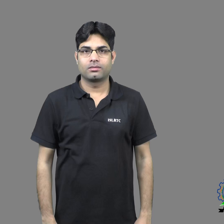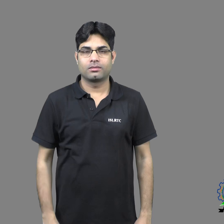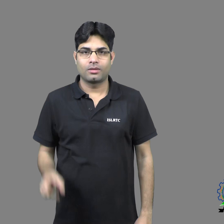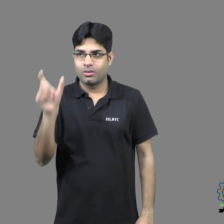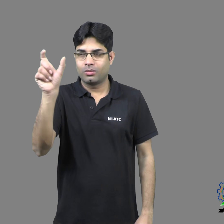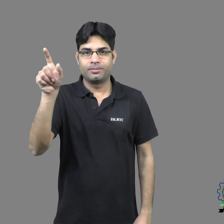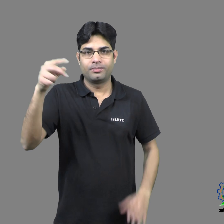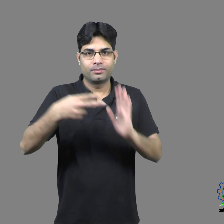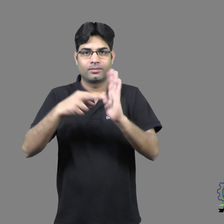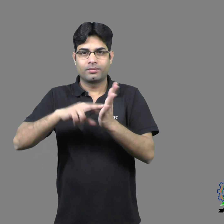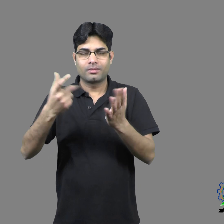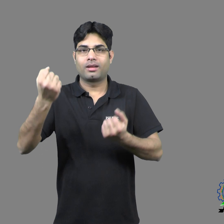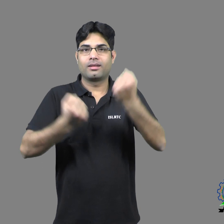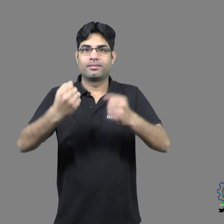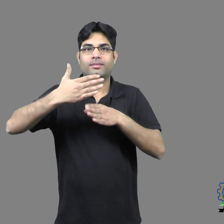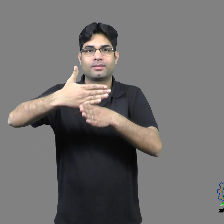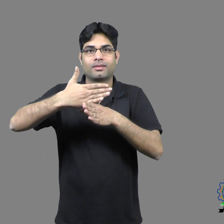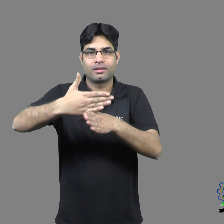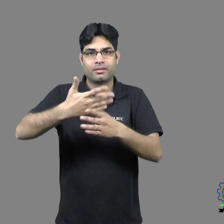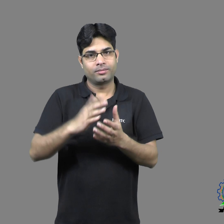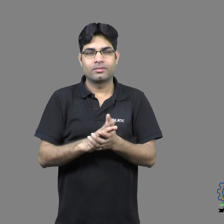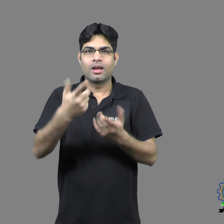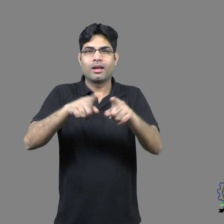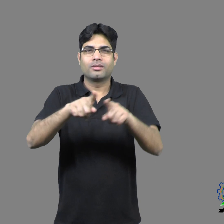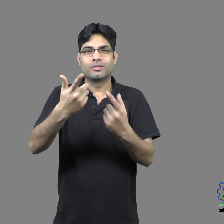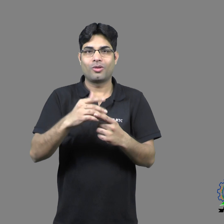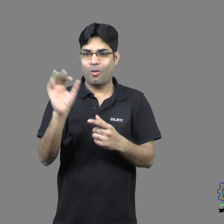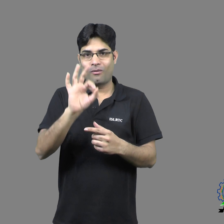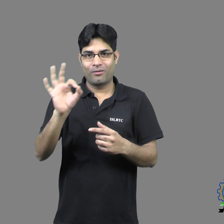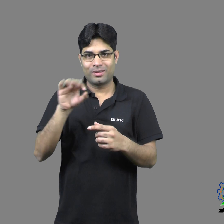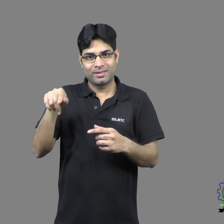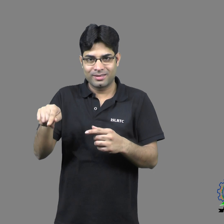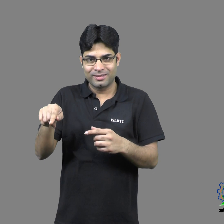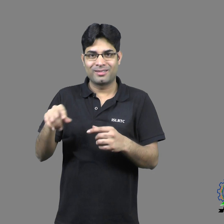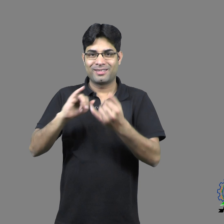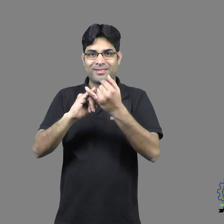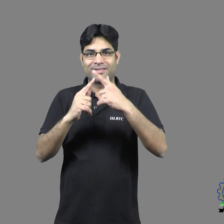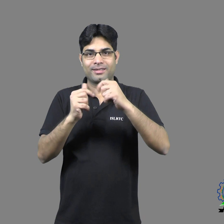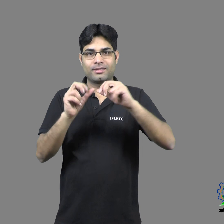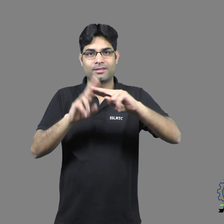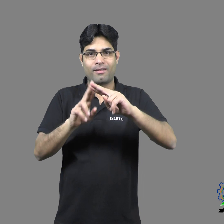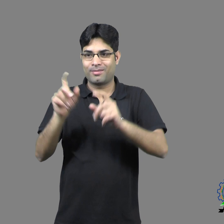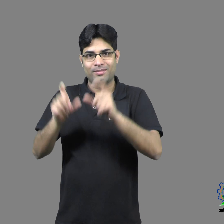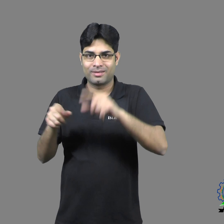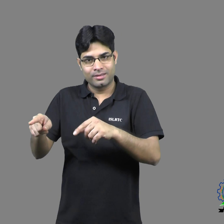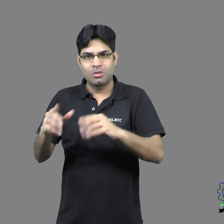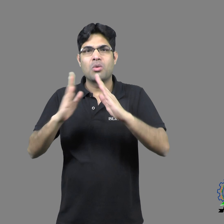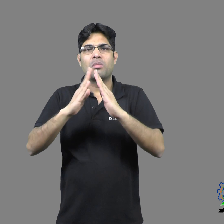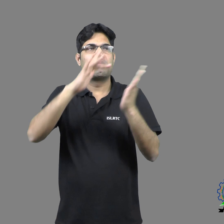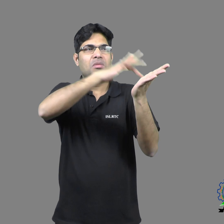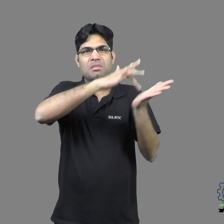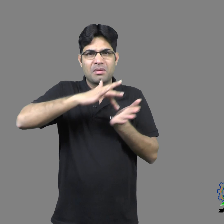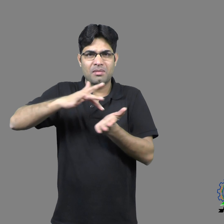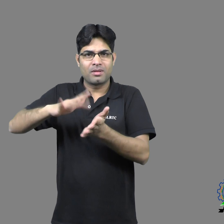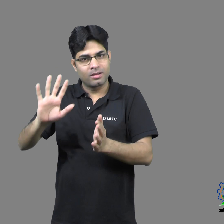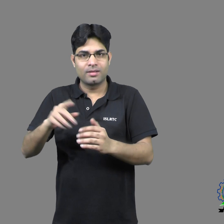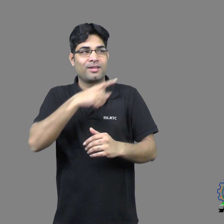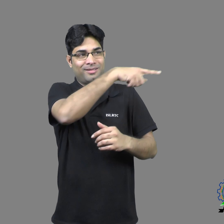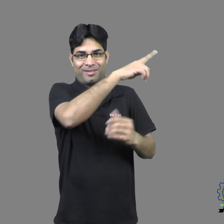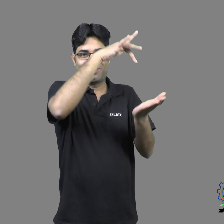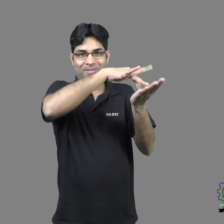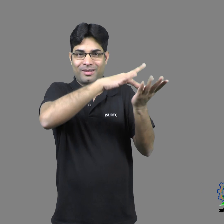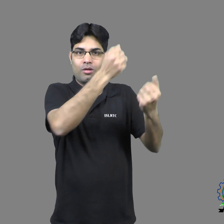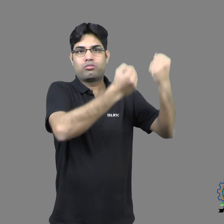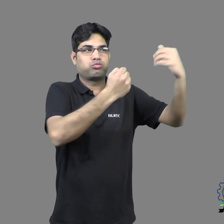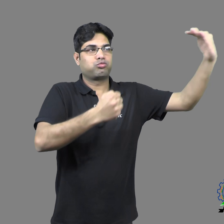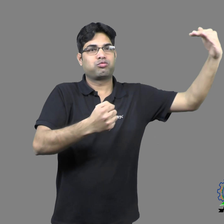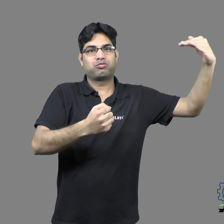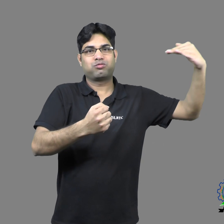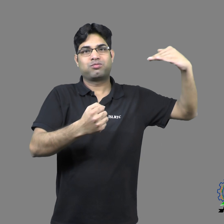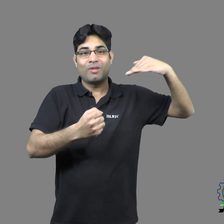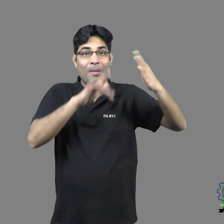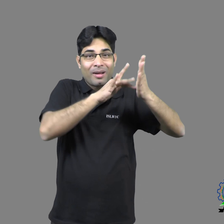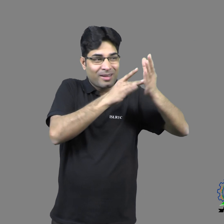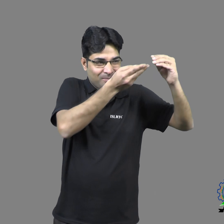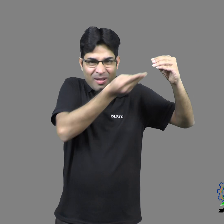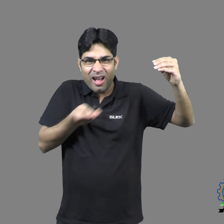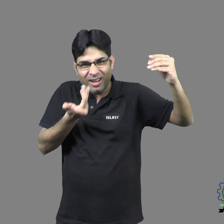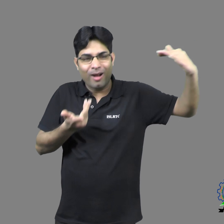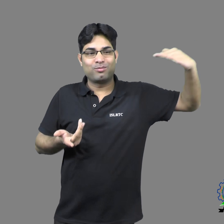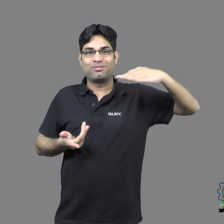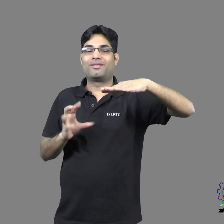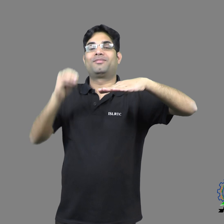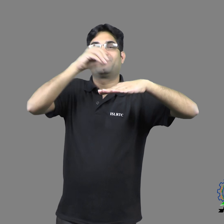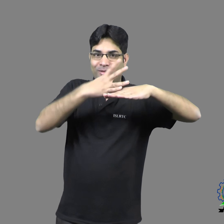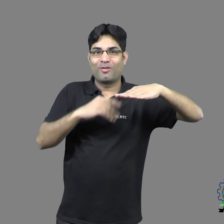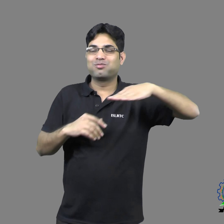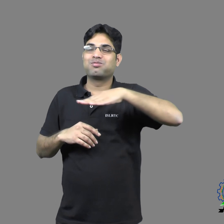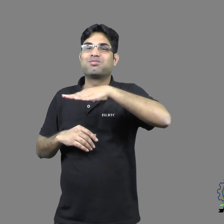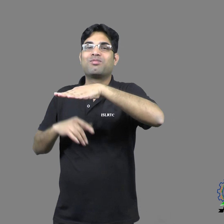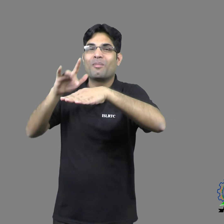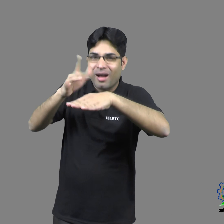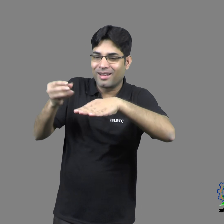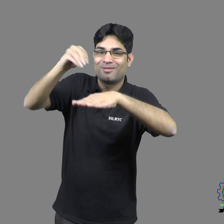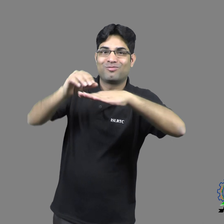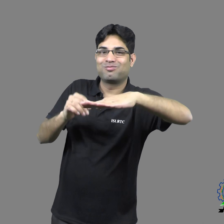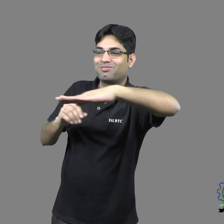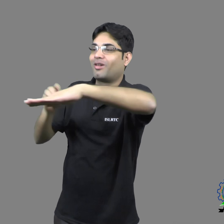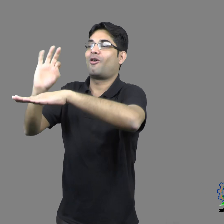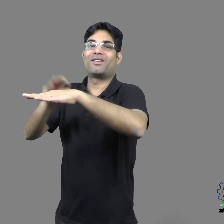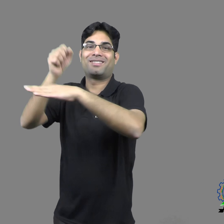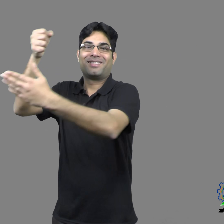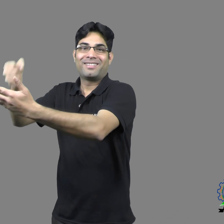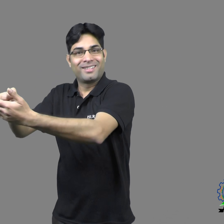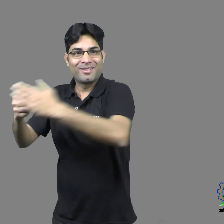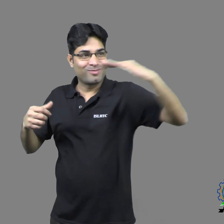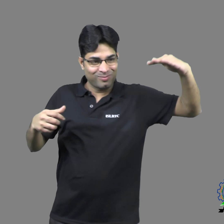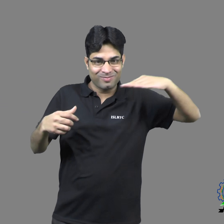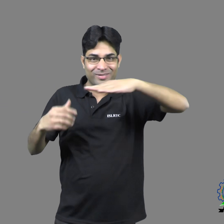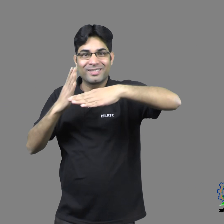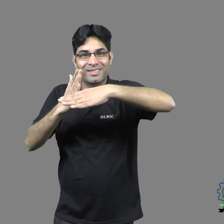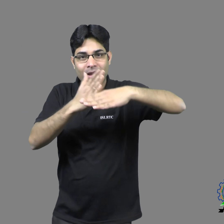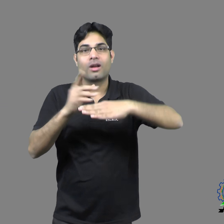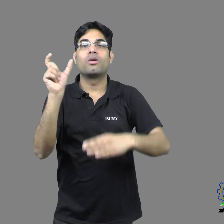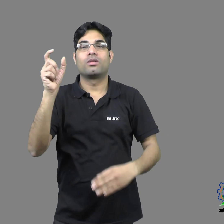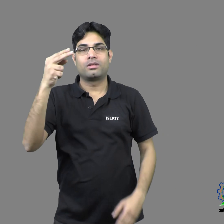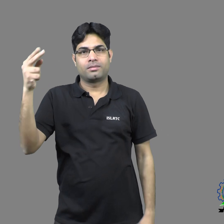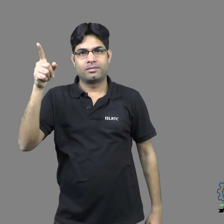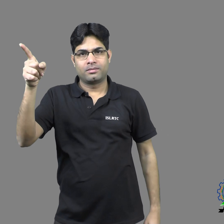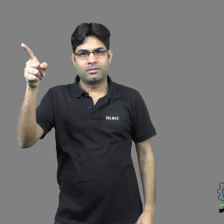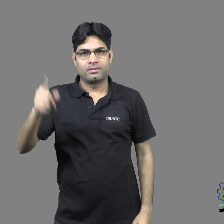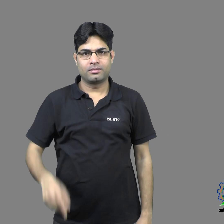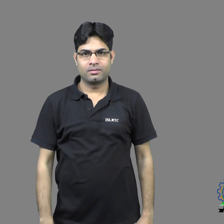Carpool Carpooling Motor Pool Ride Share